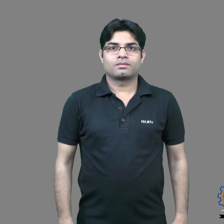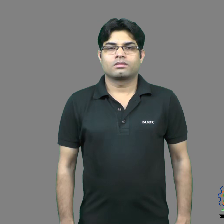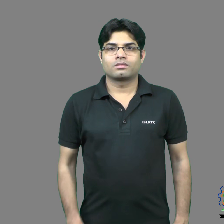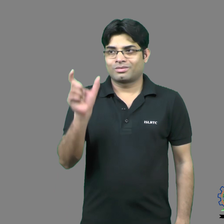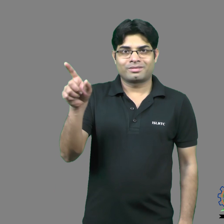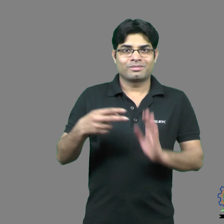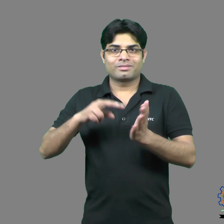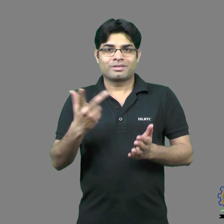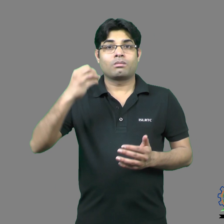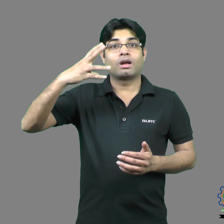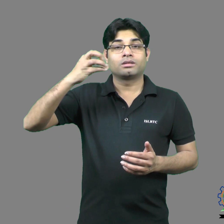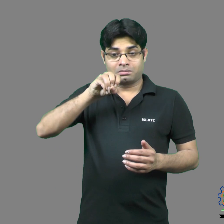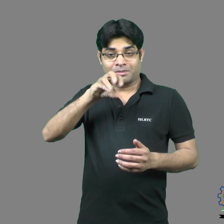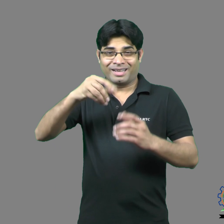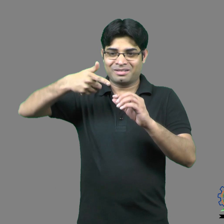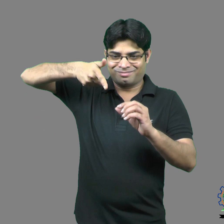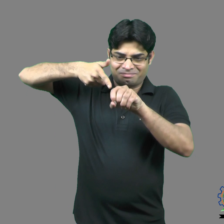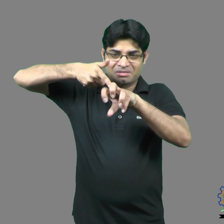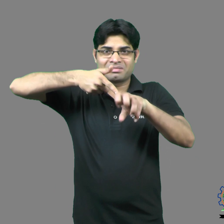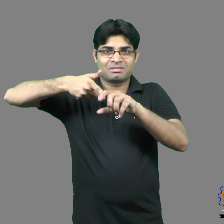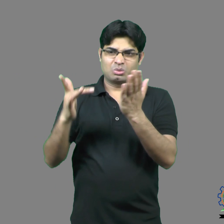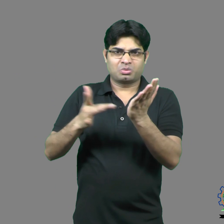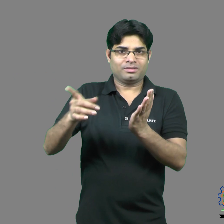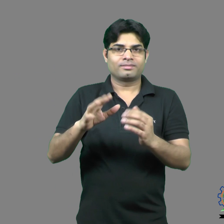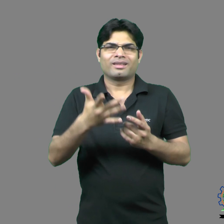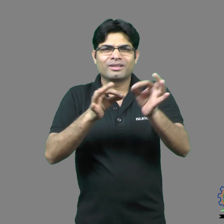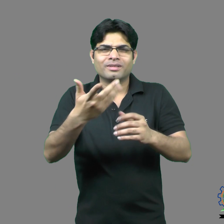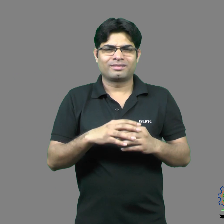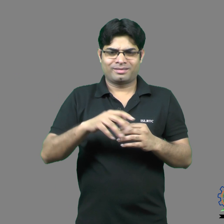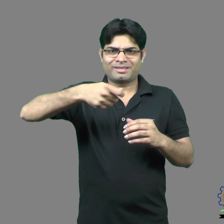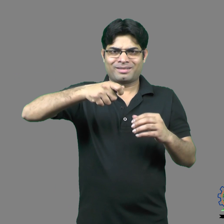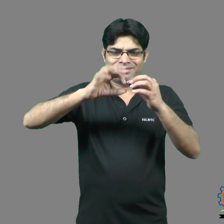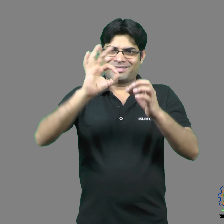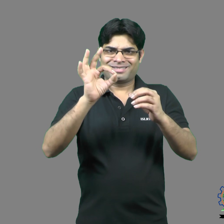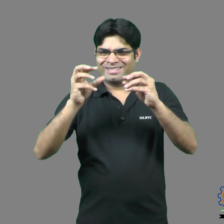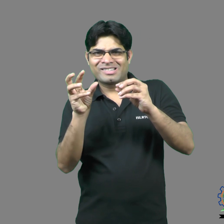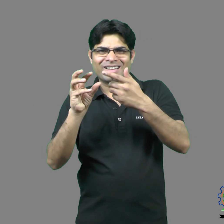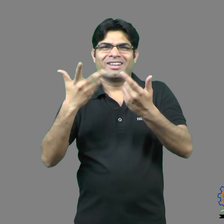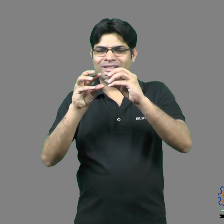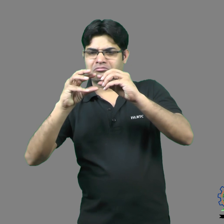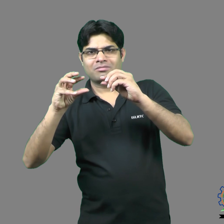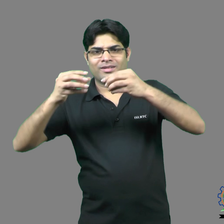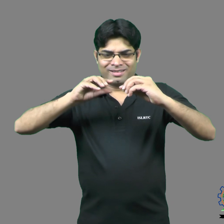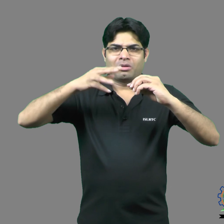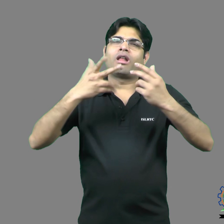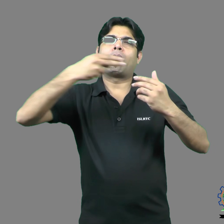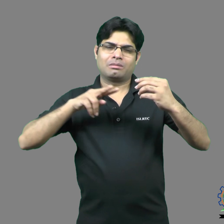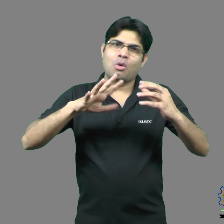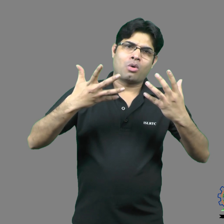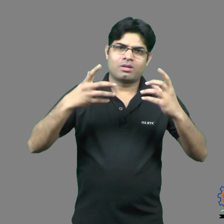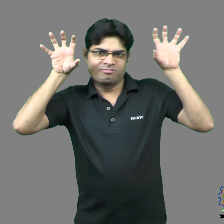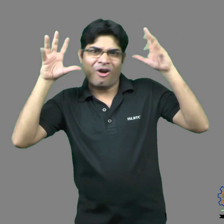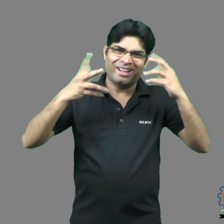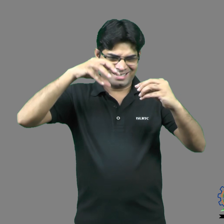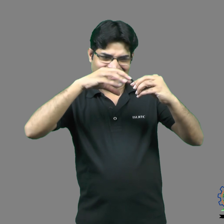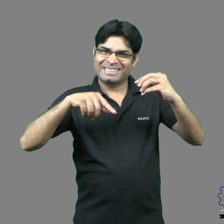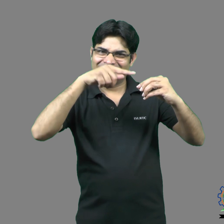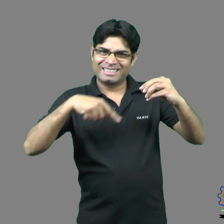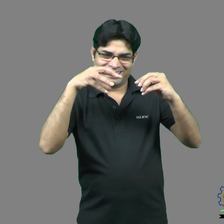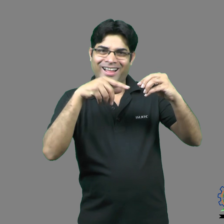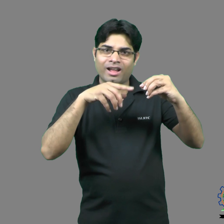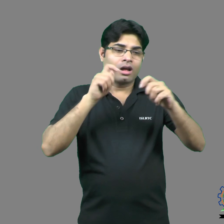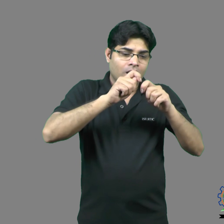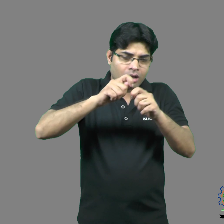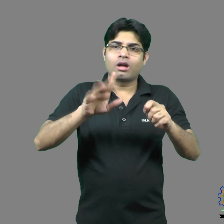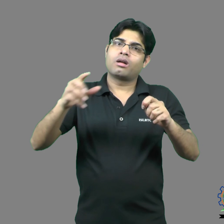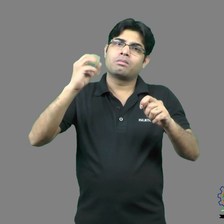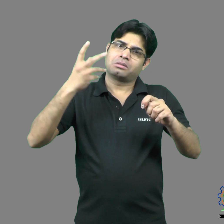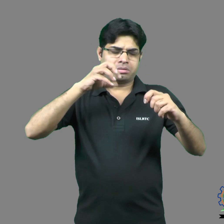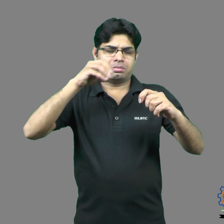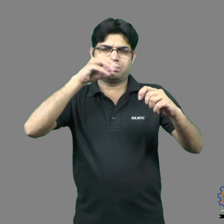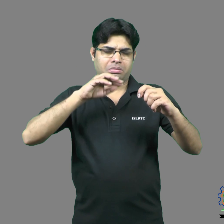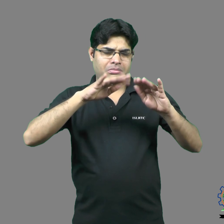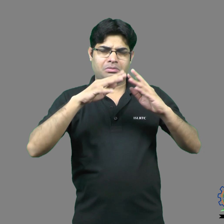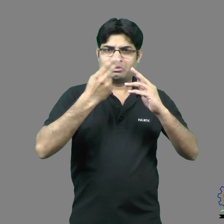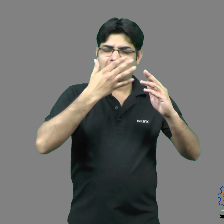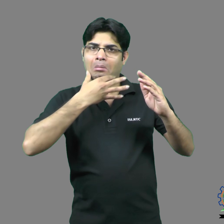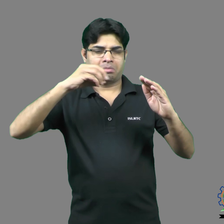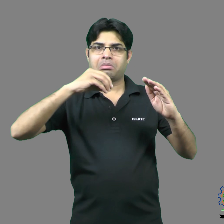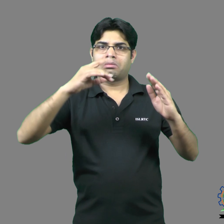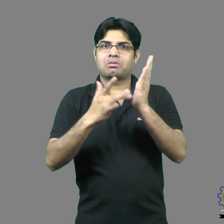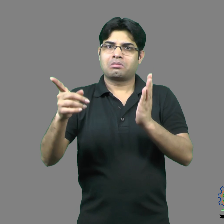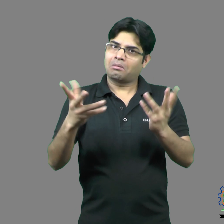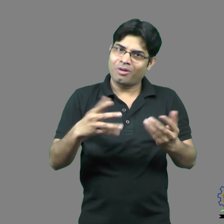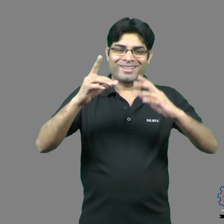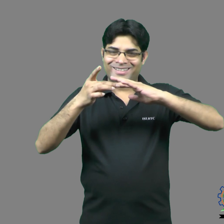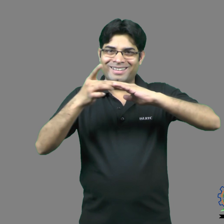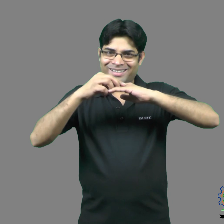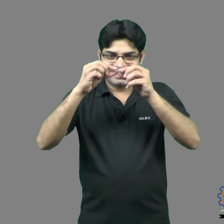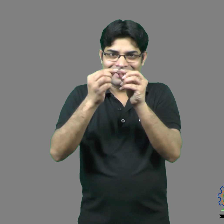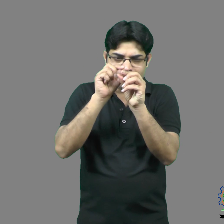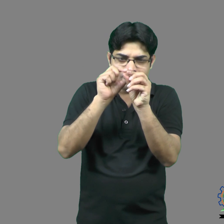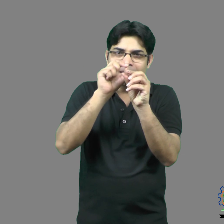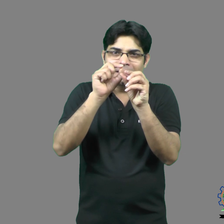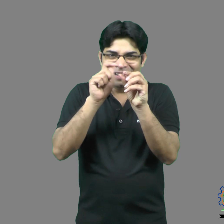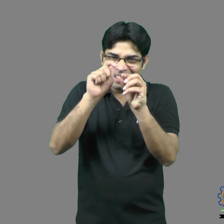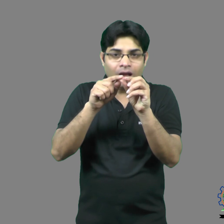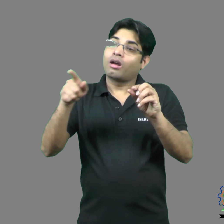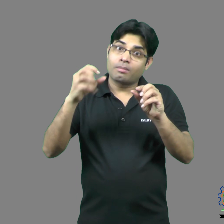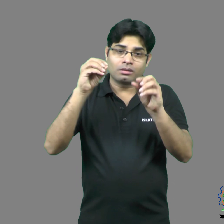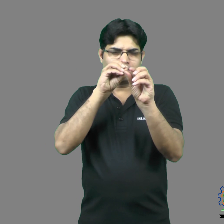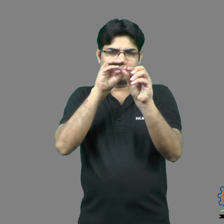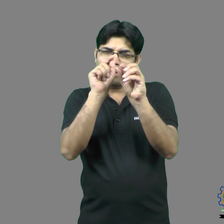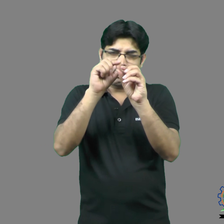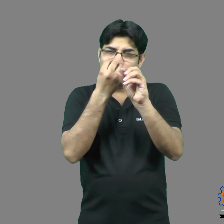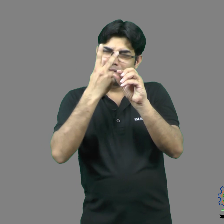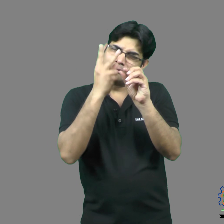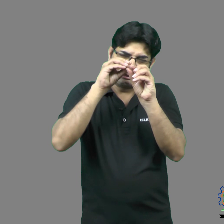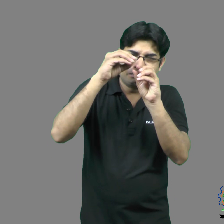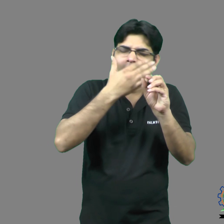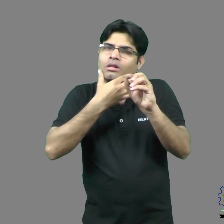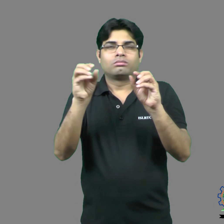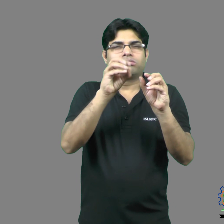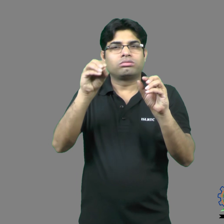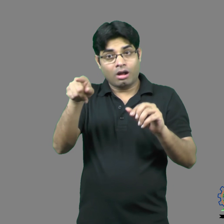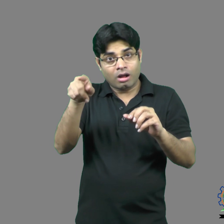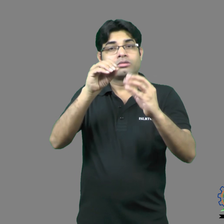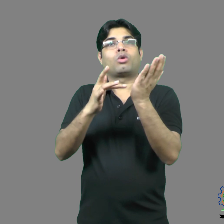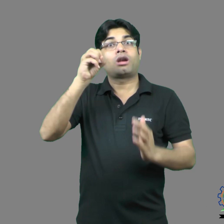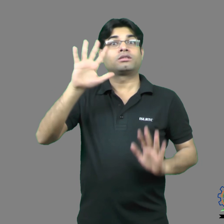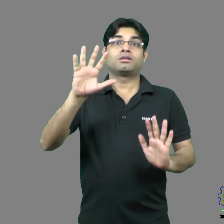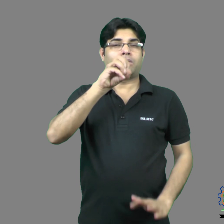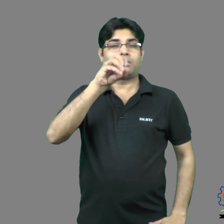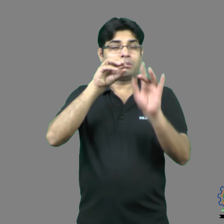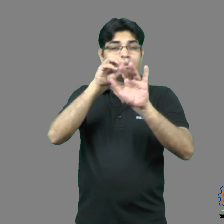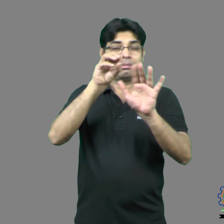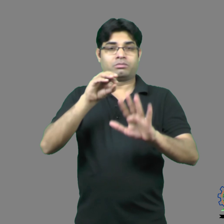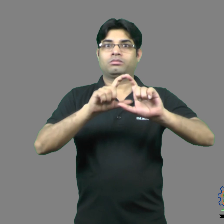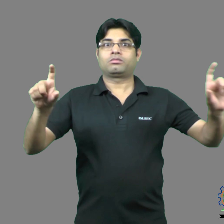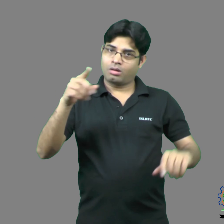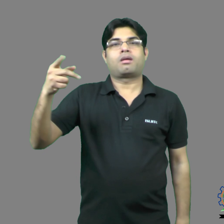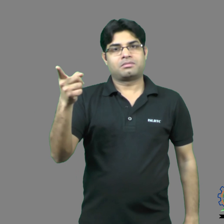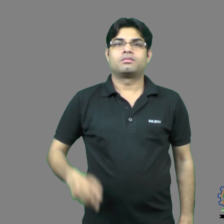Laser Engraving Machine